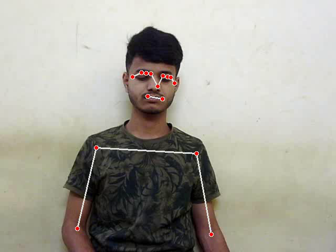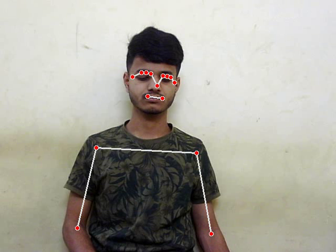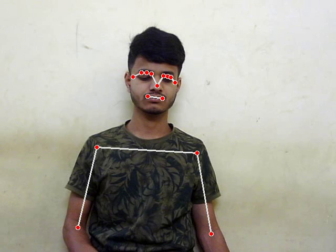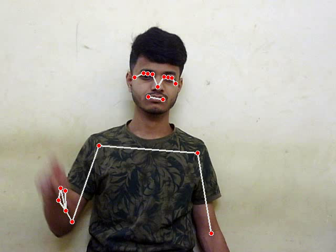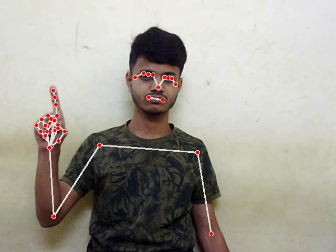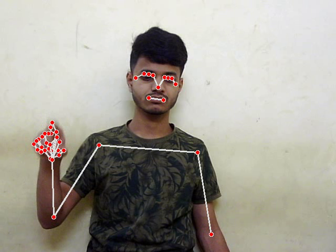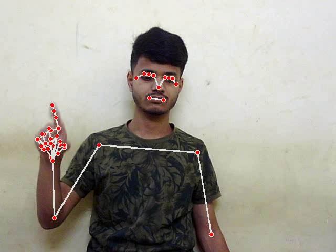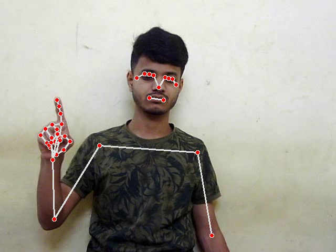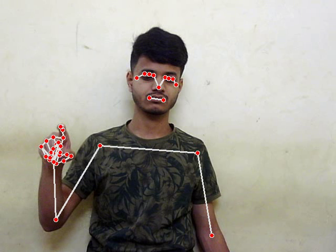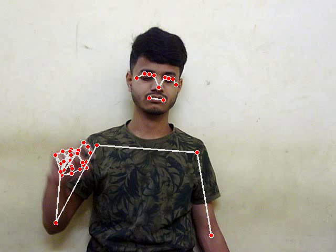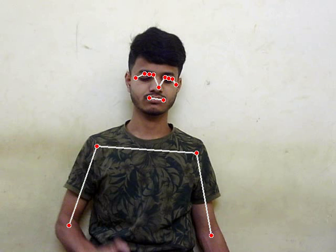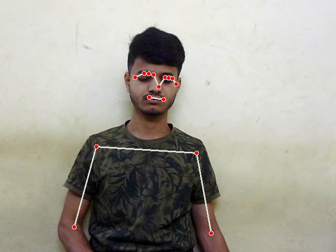need